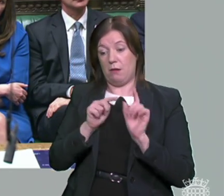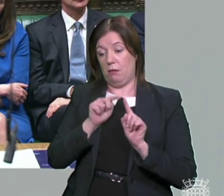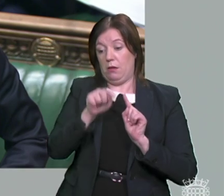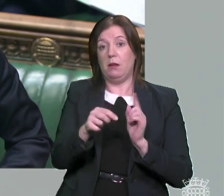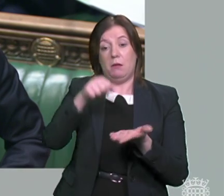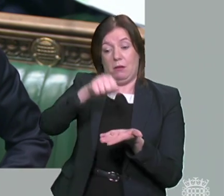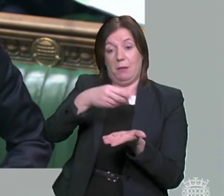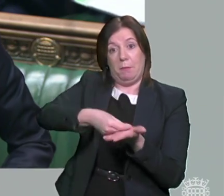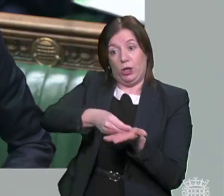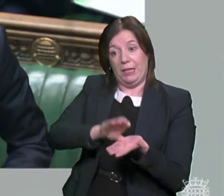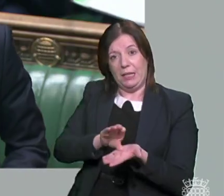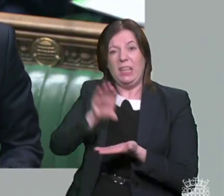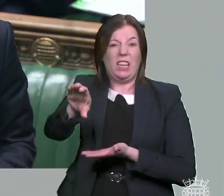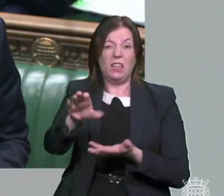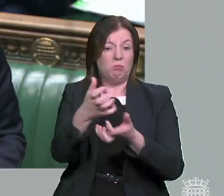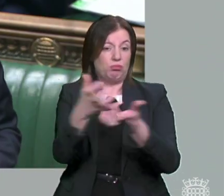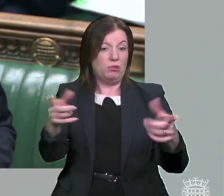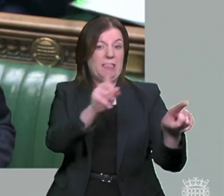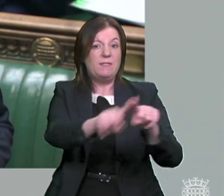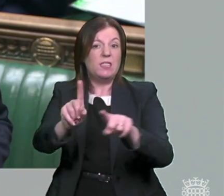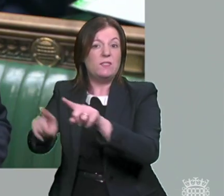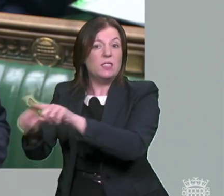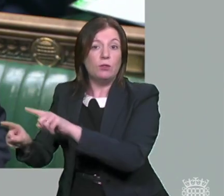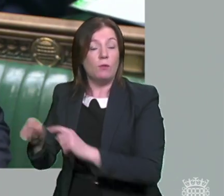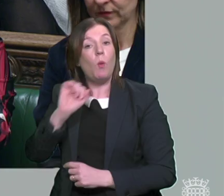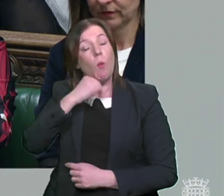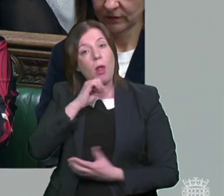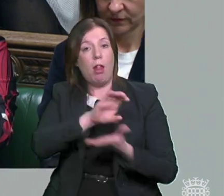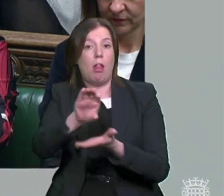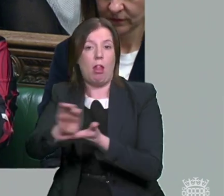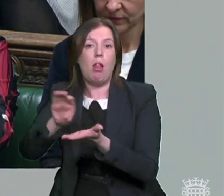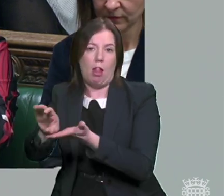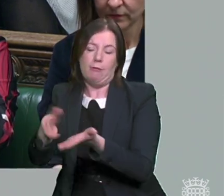It provides considerable support to all sorts of organisations up and down the country.